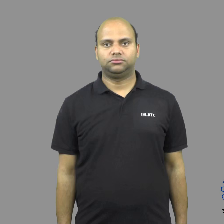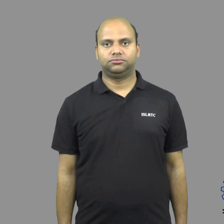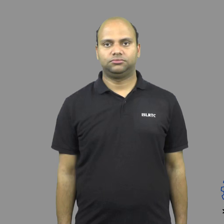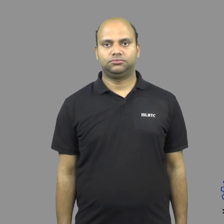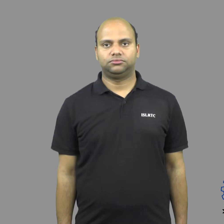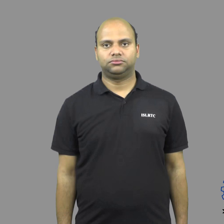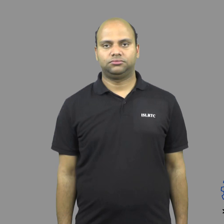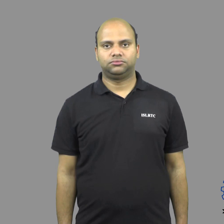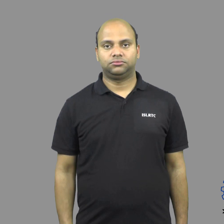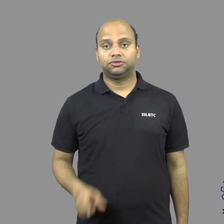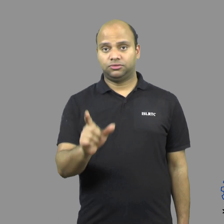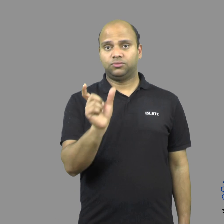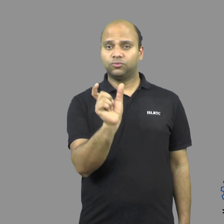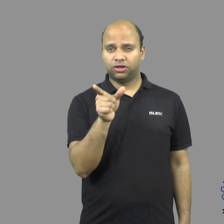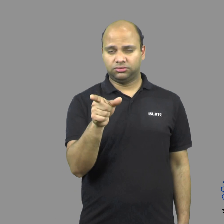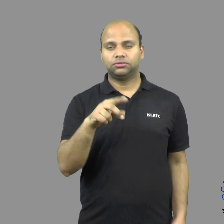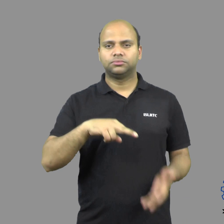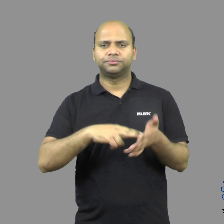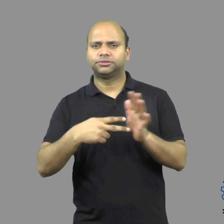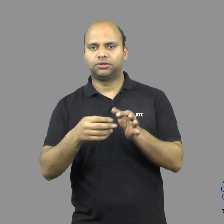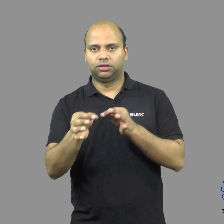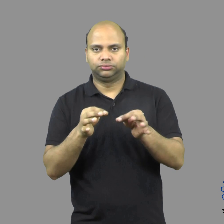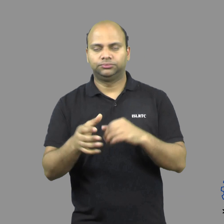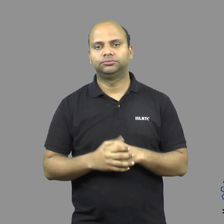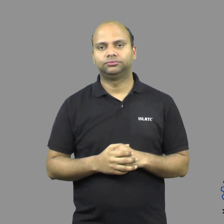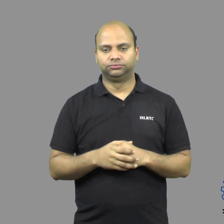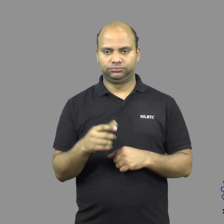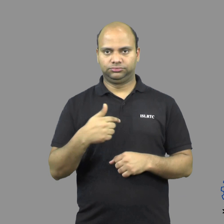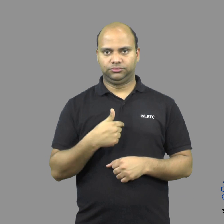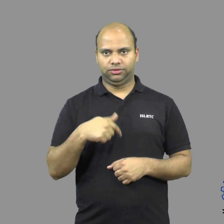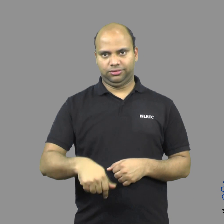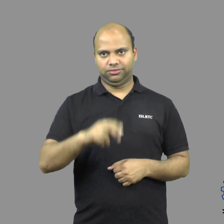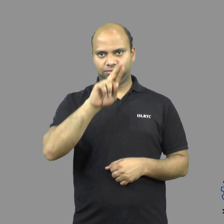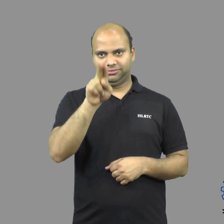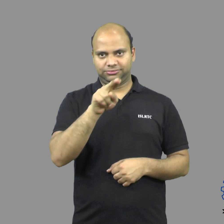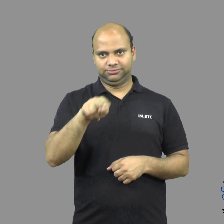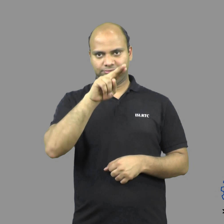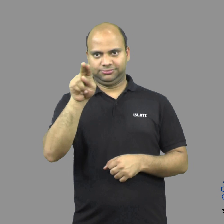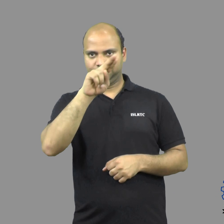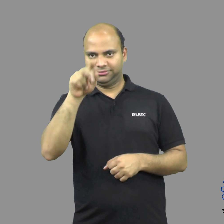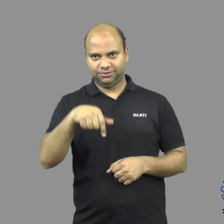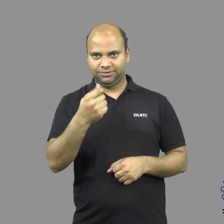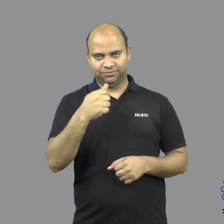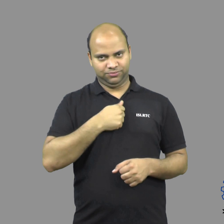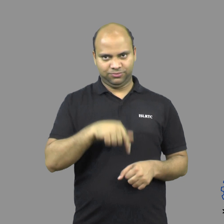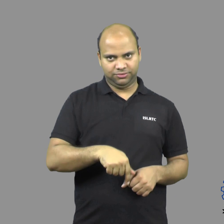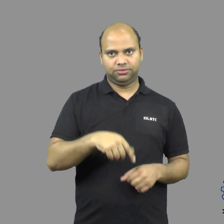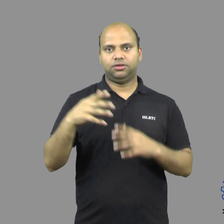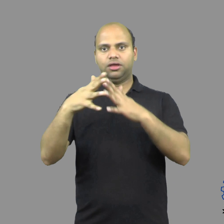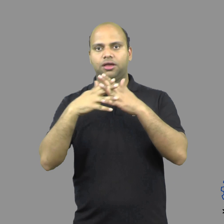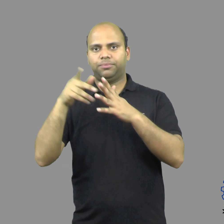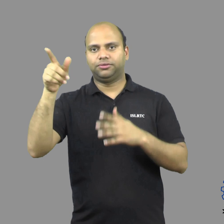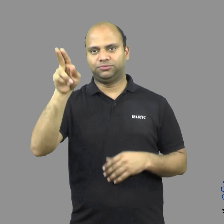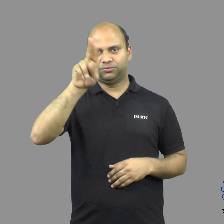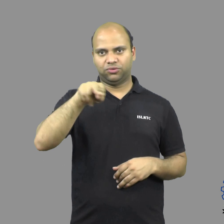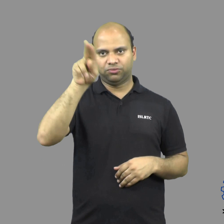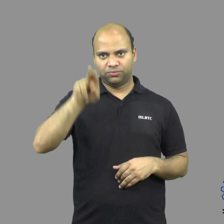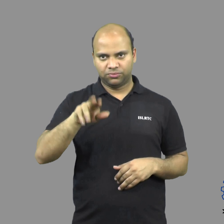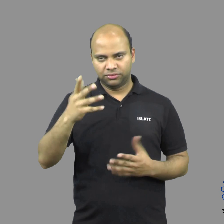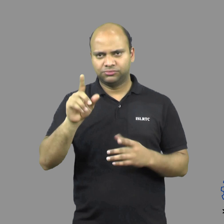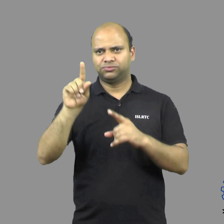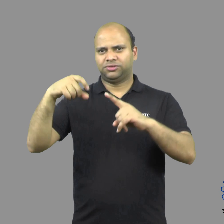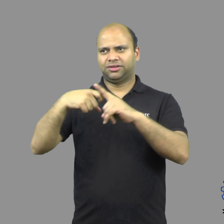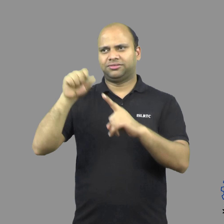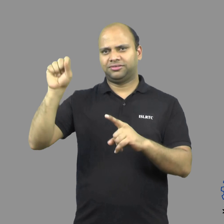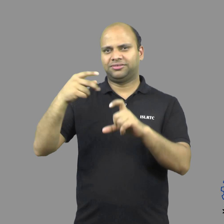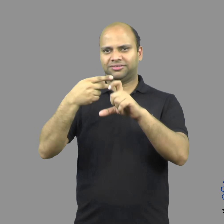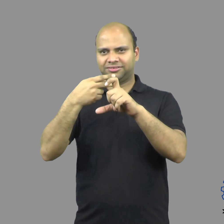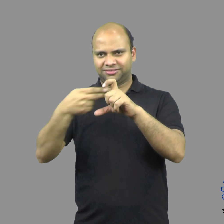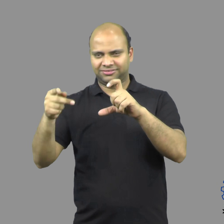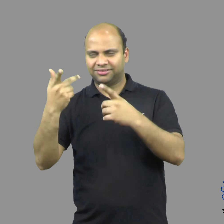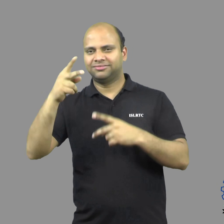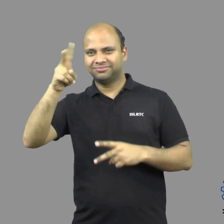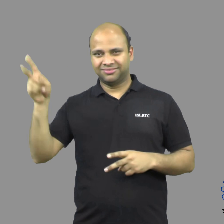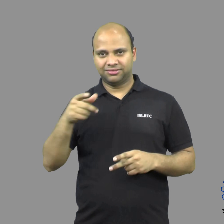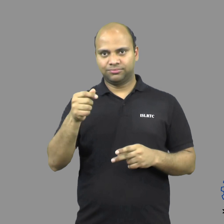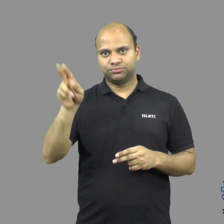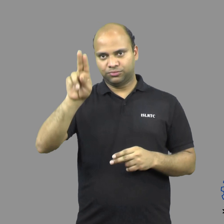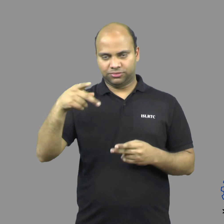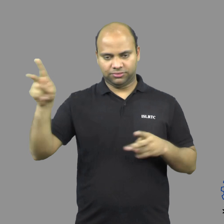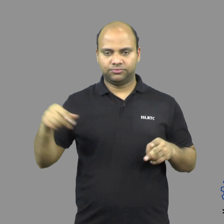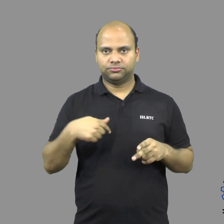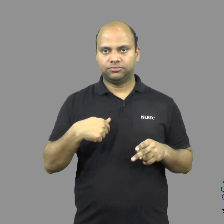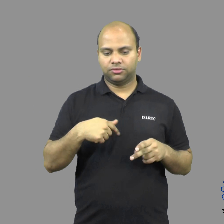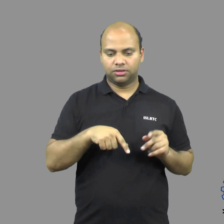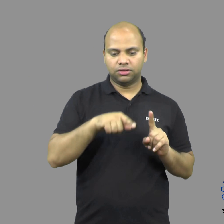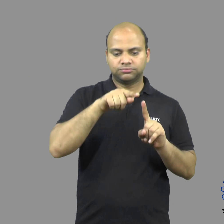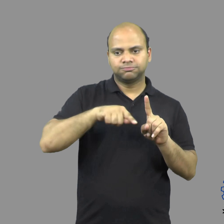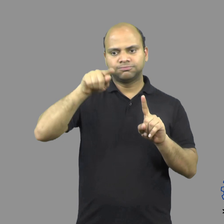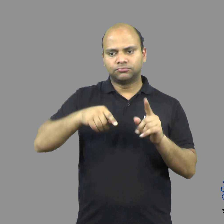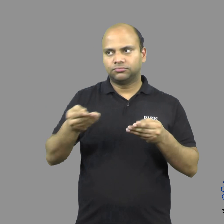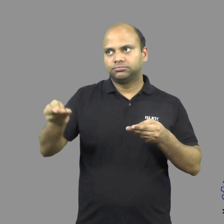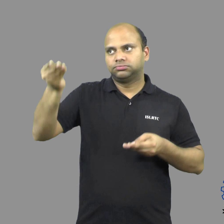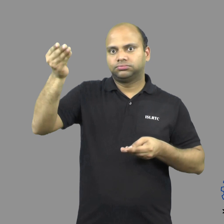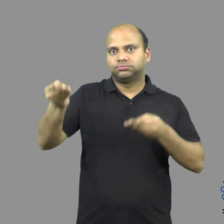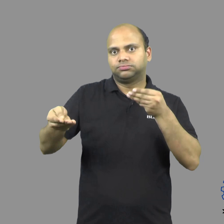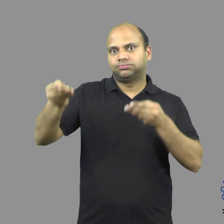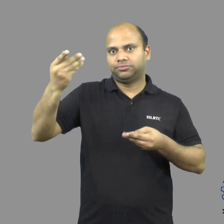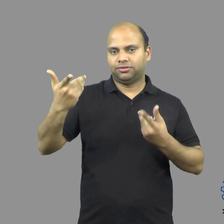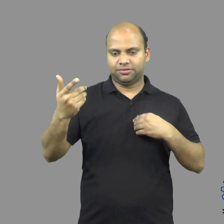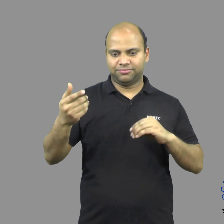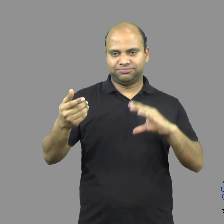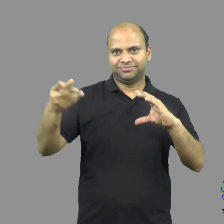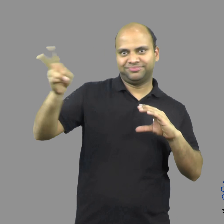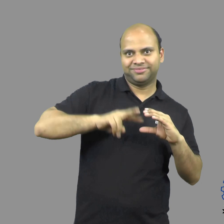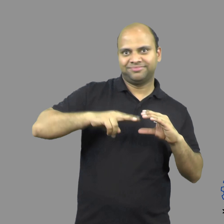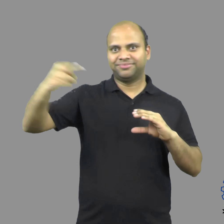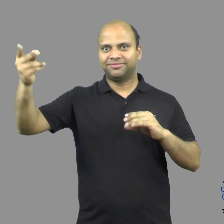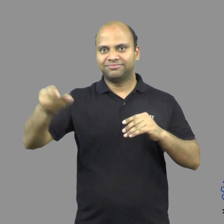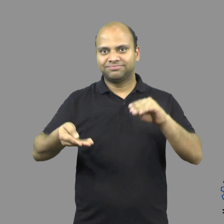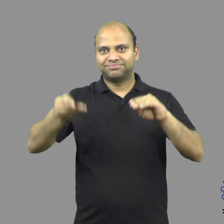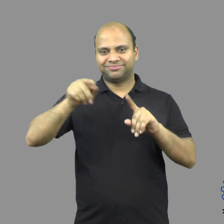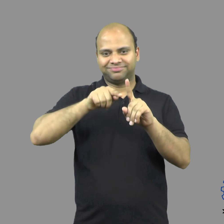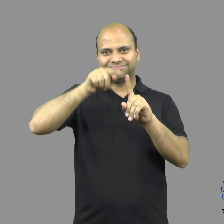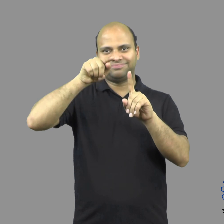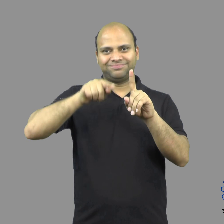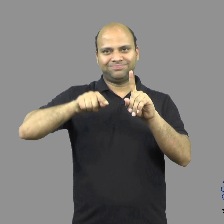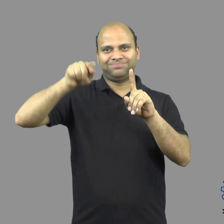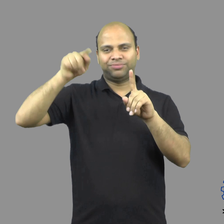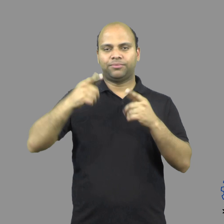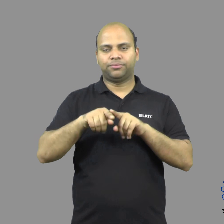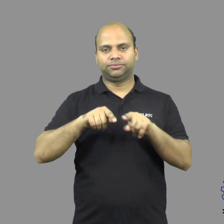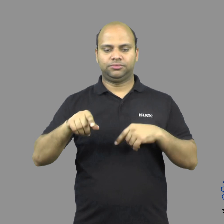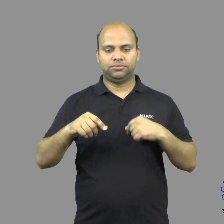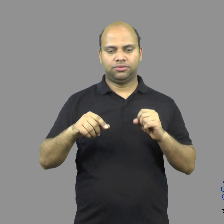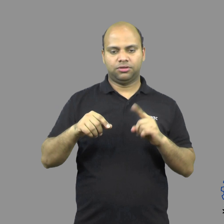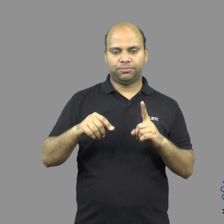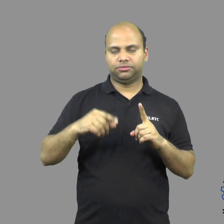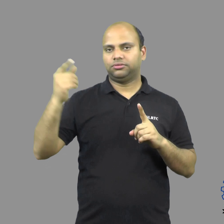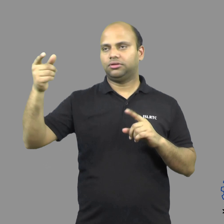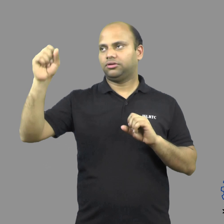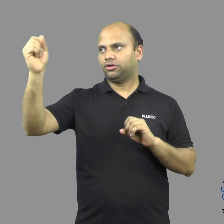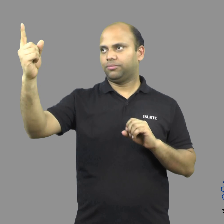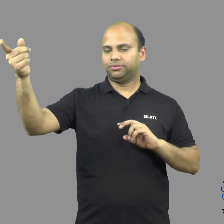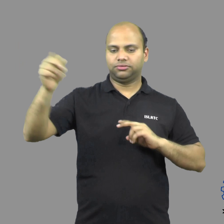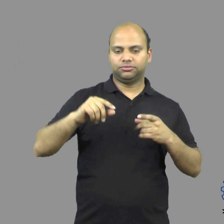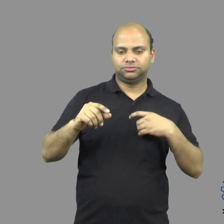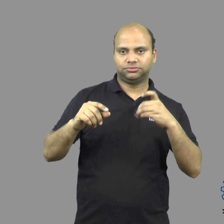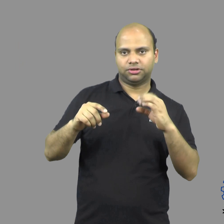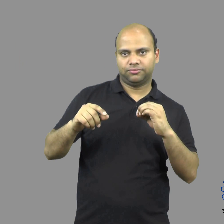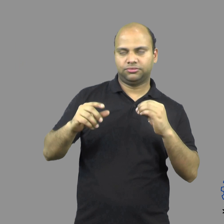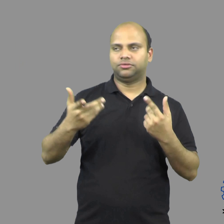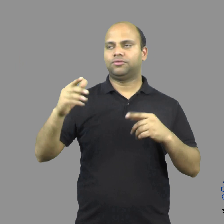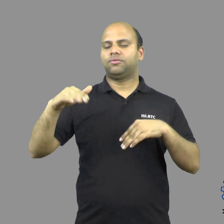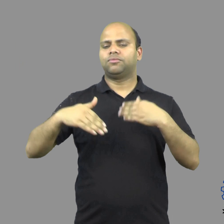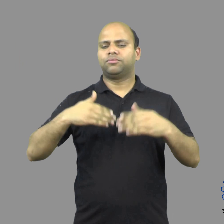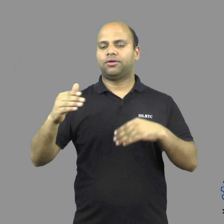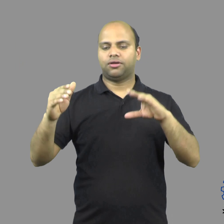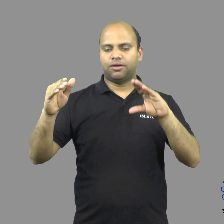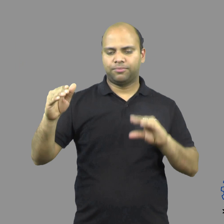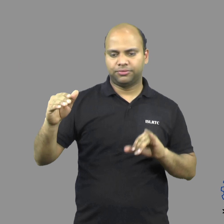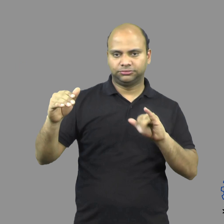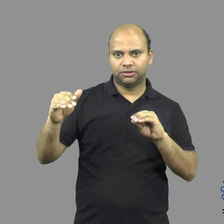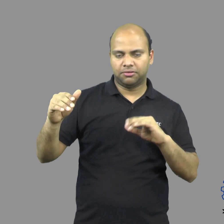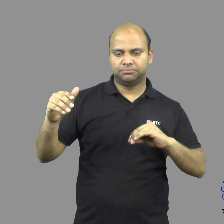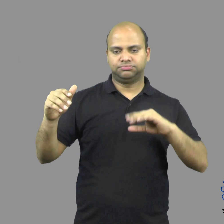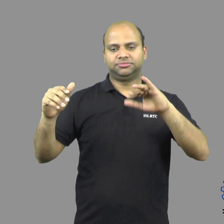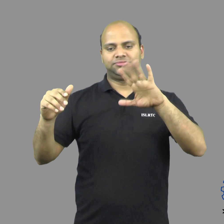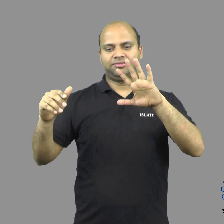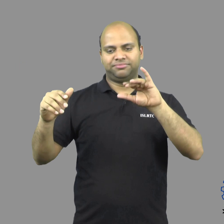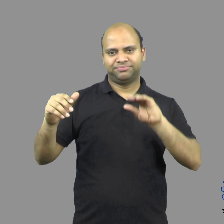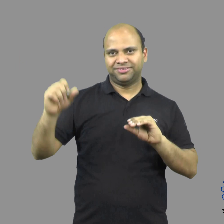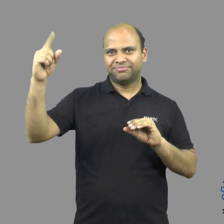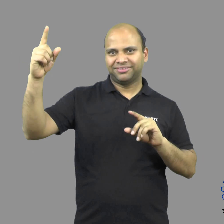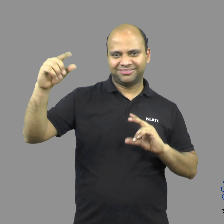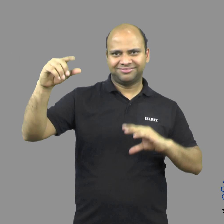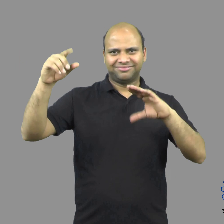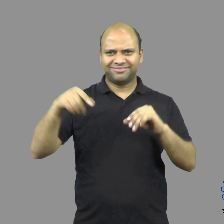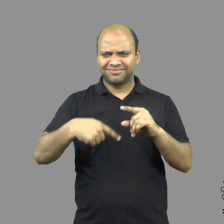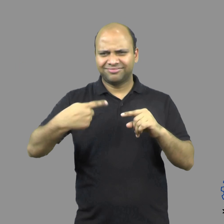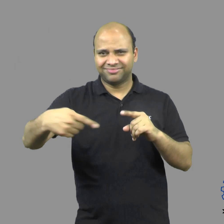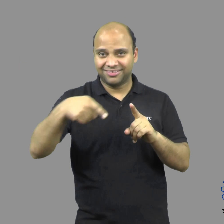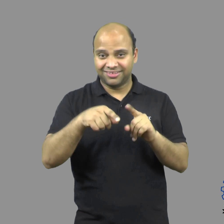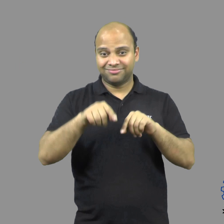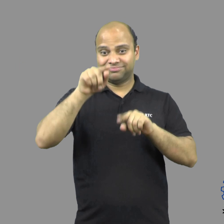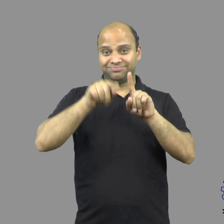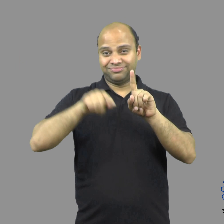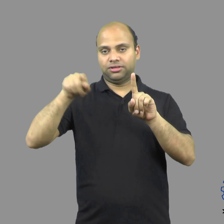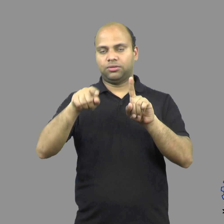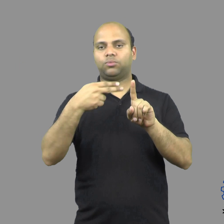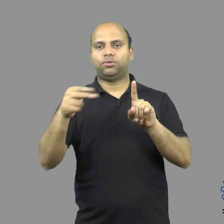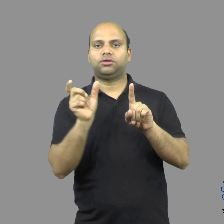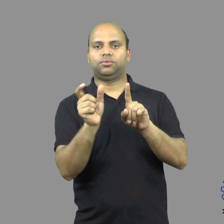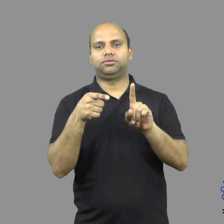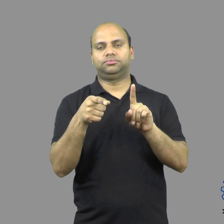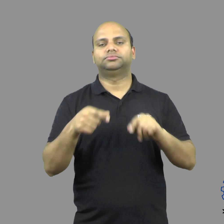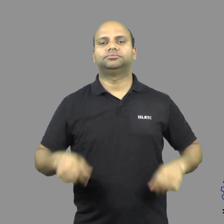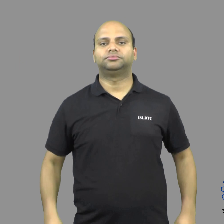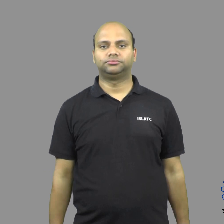Exchange Rate